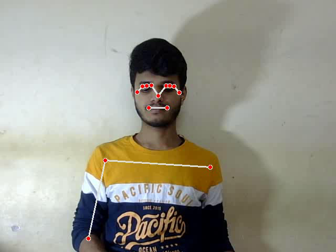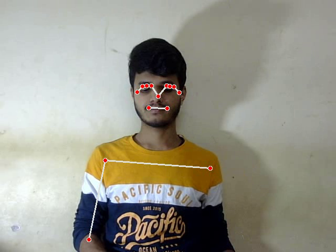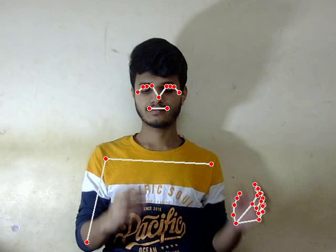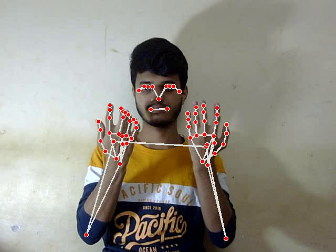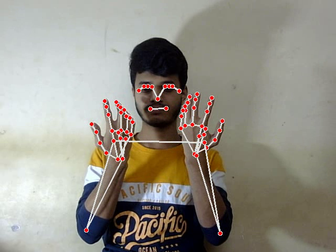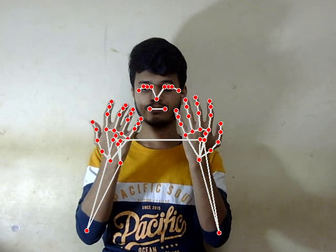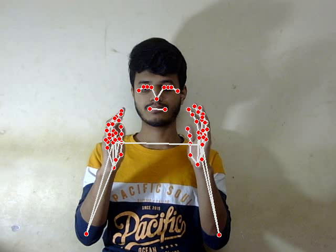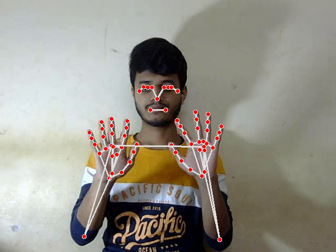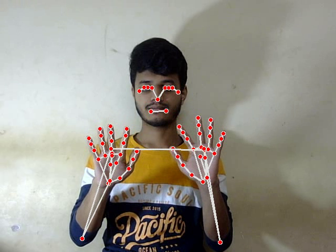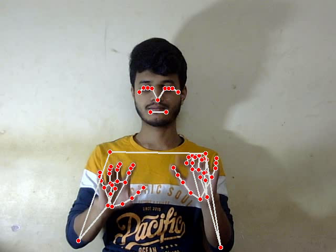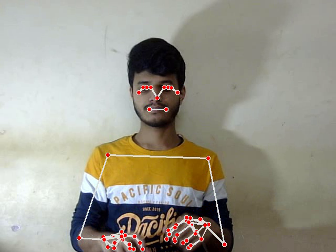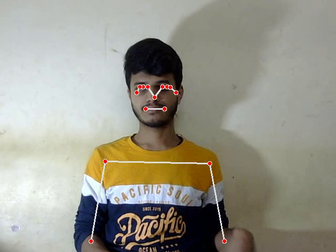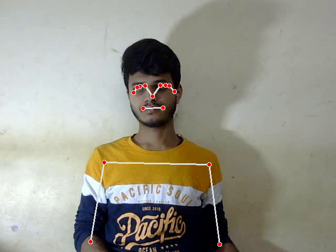finish